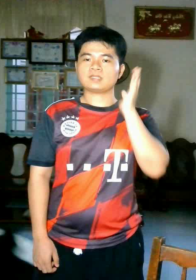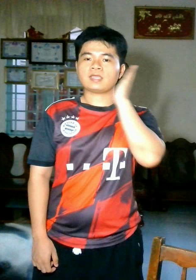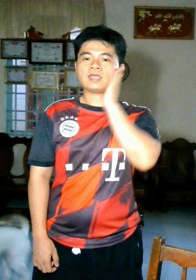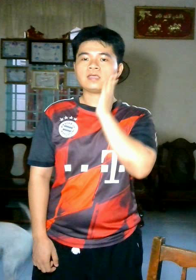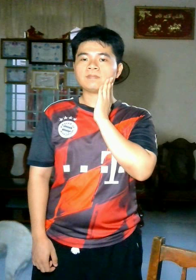dep